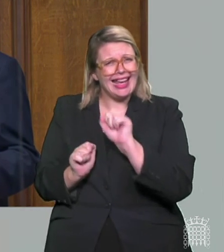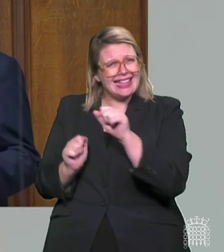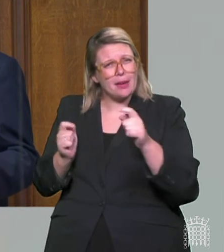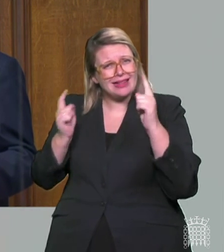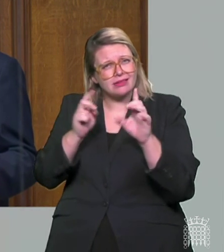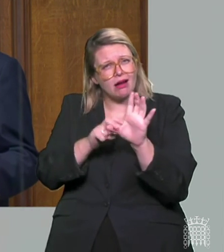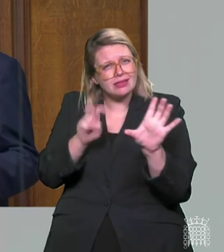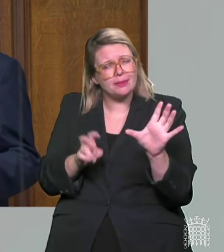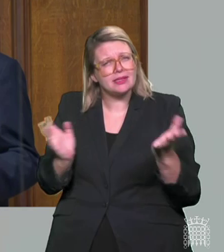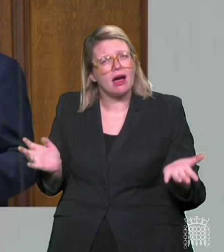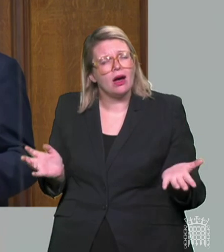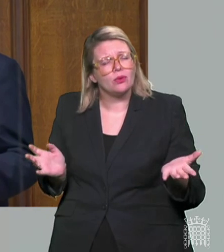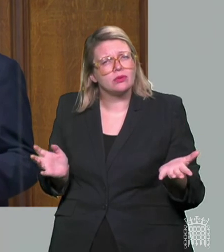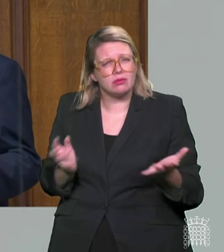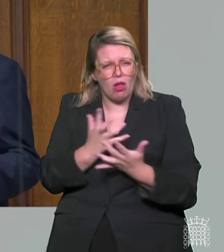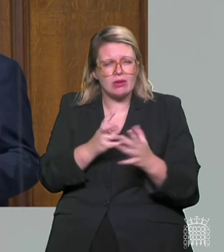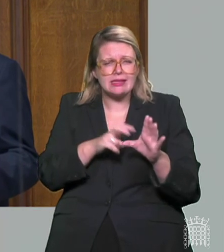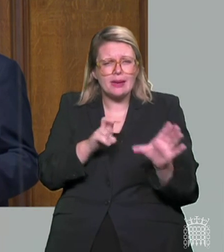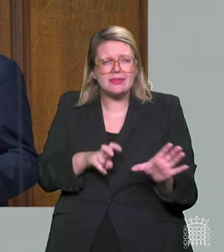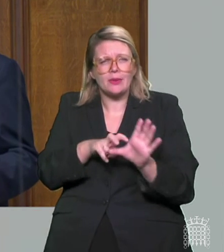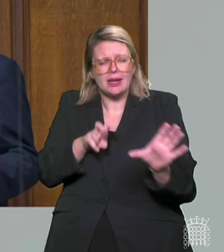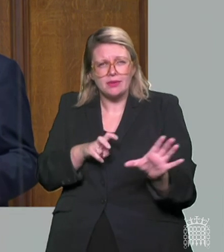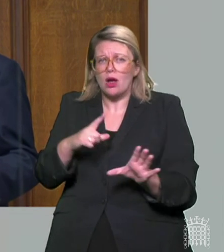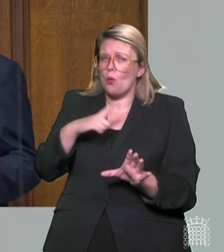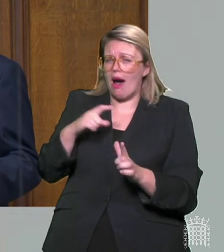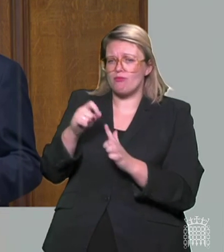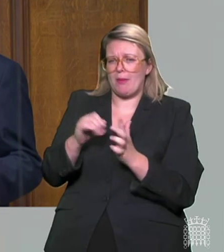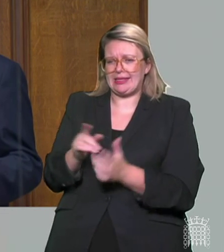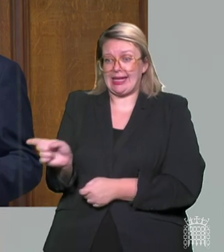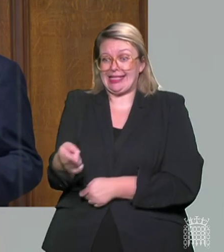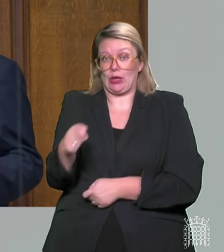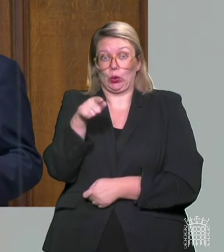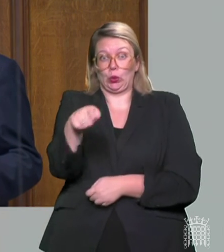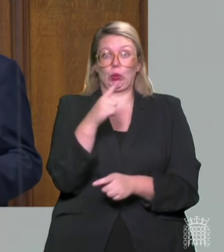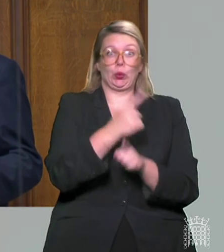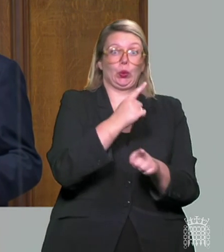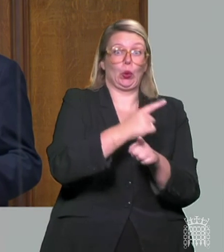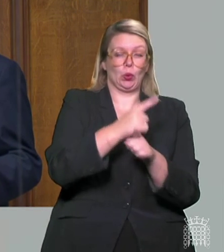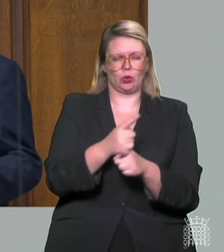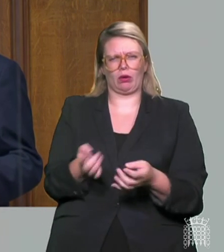They are sick of being sent out by him time and again to say things that are not true.